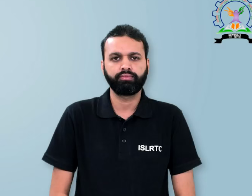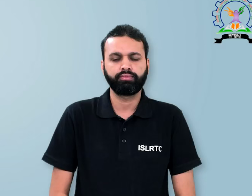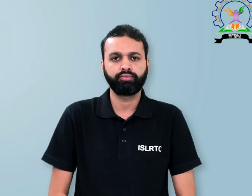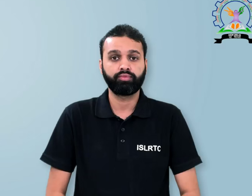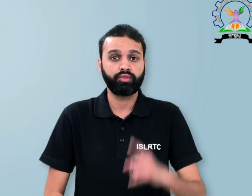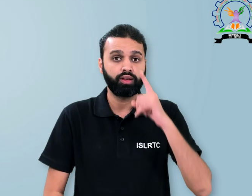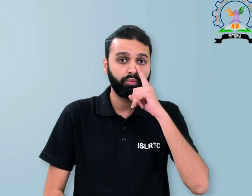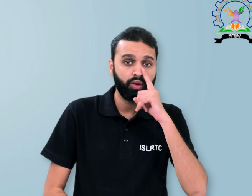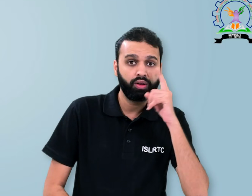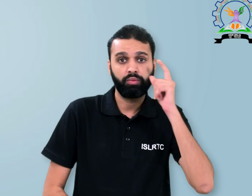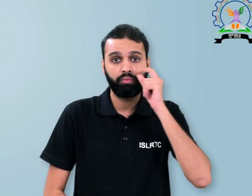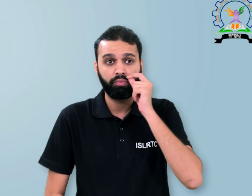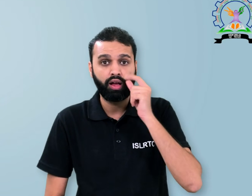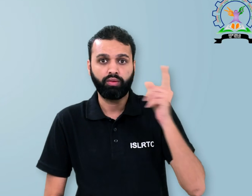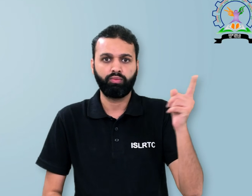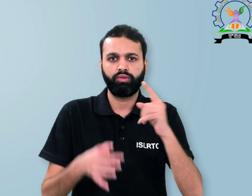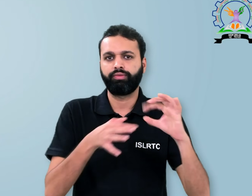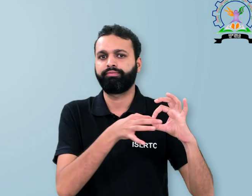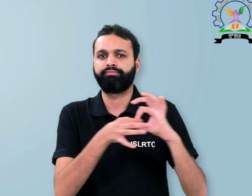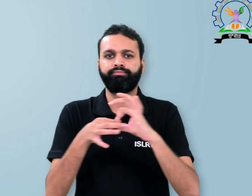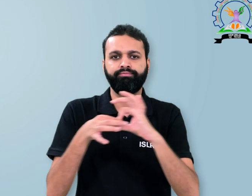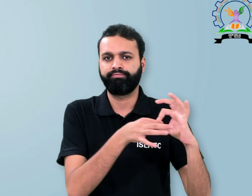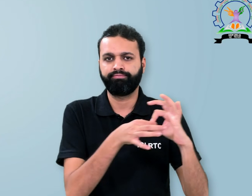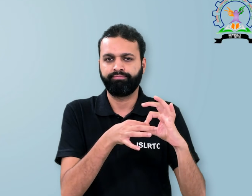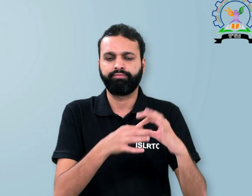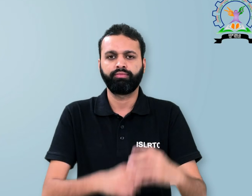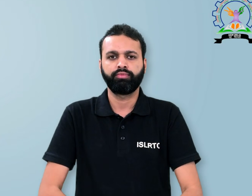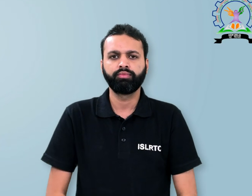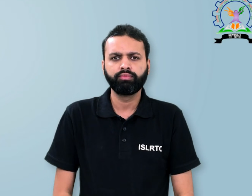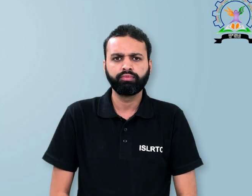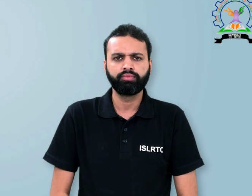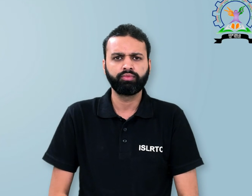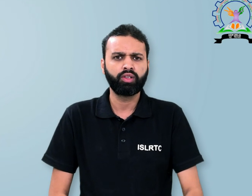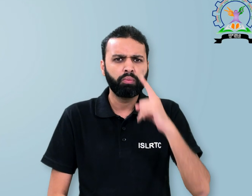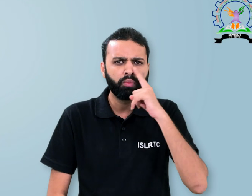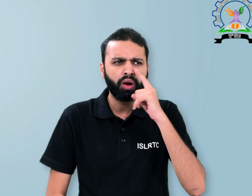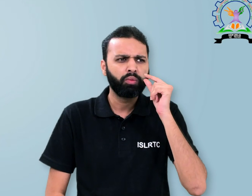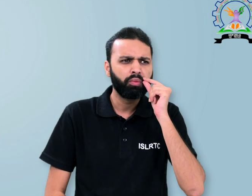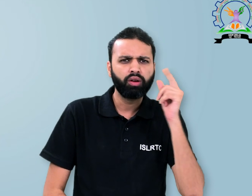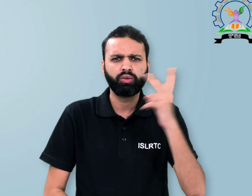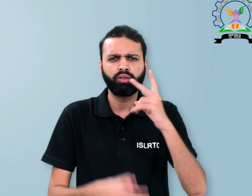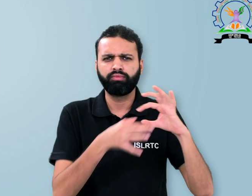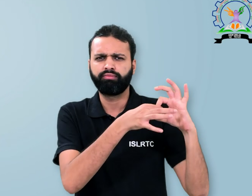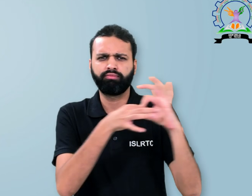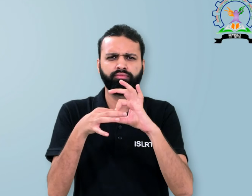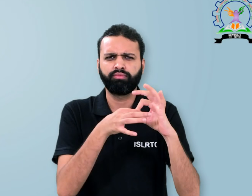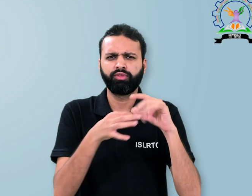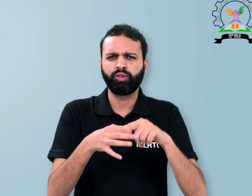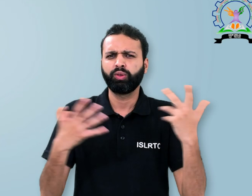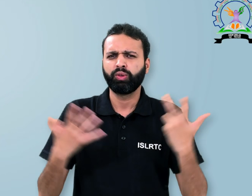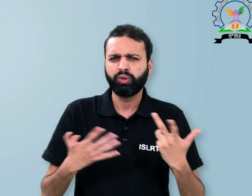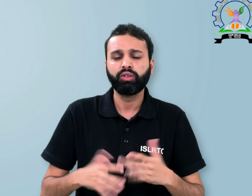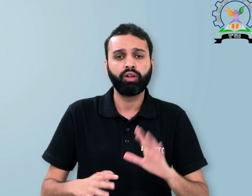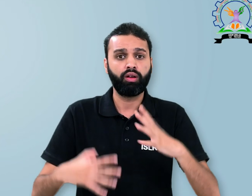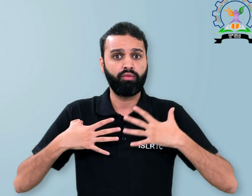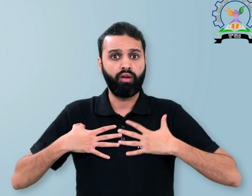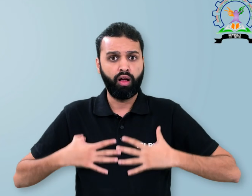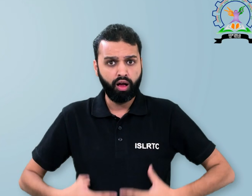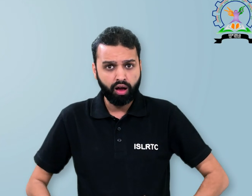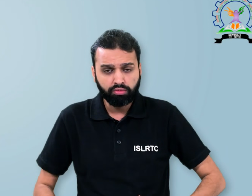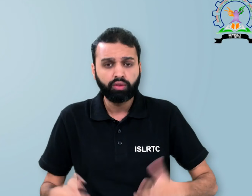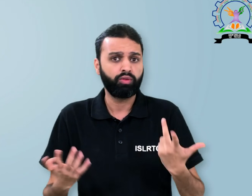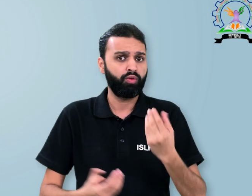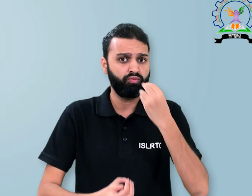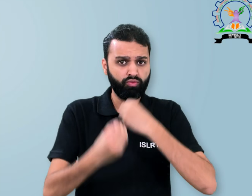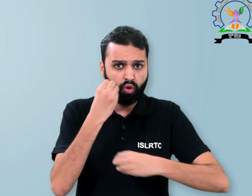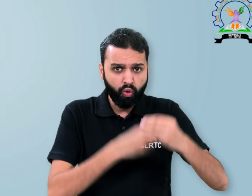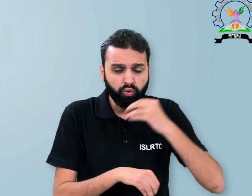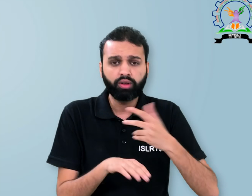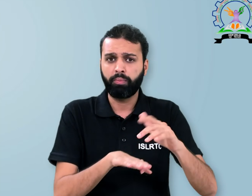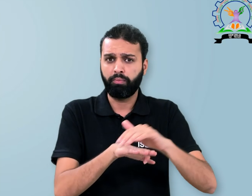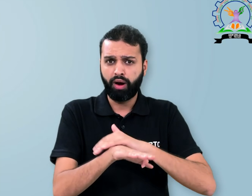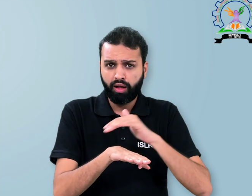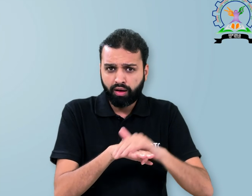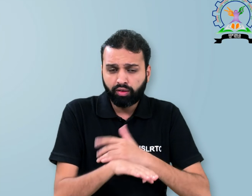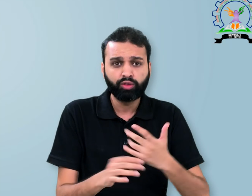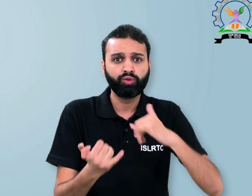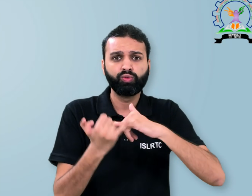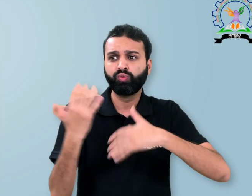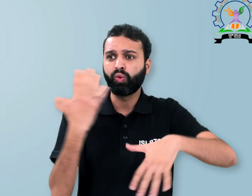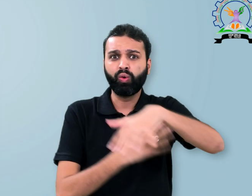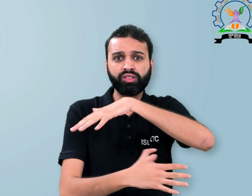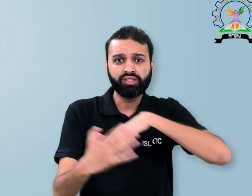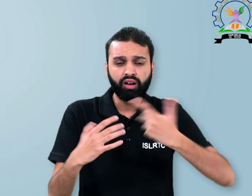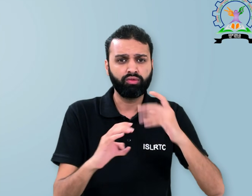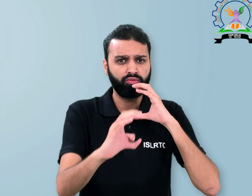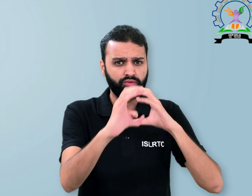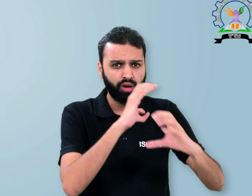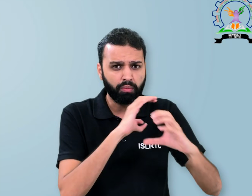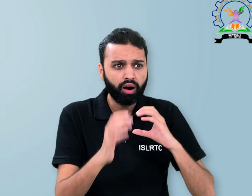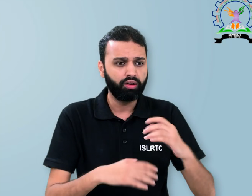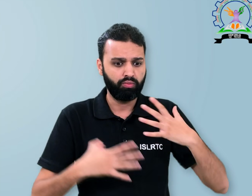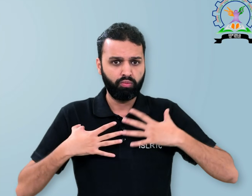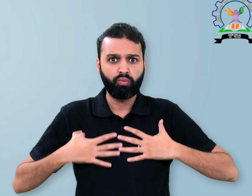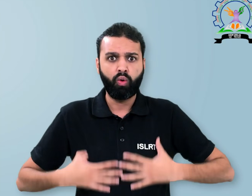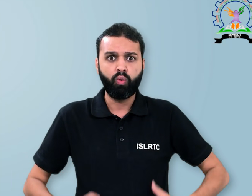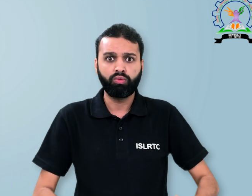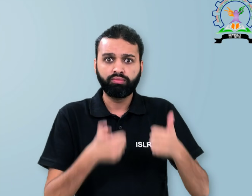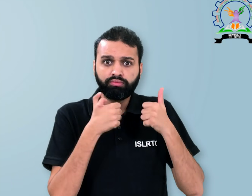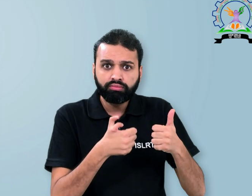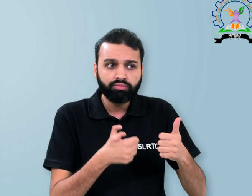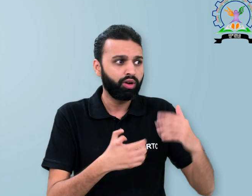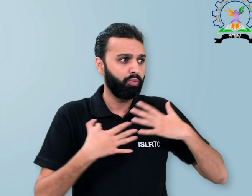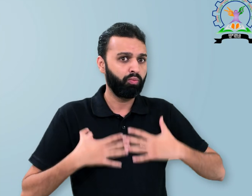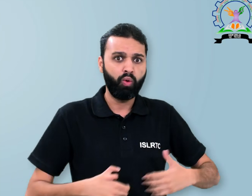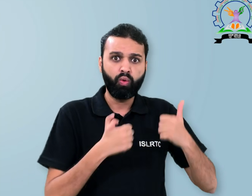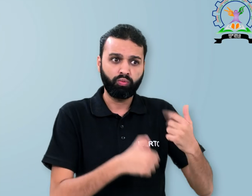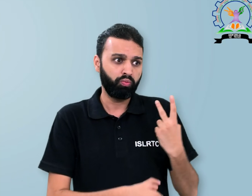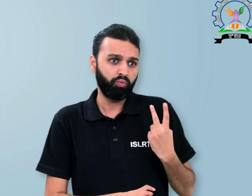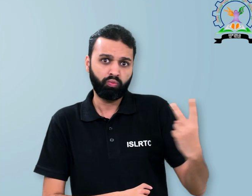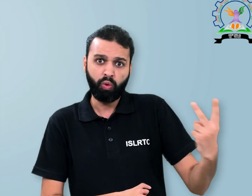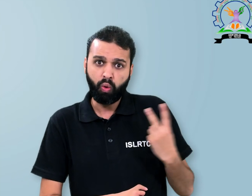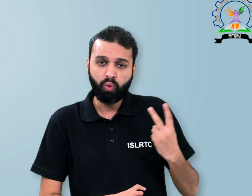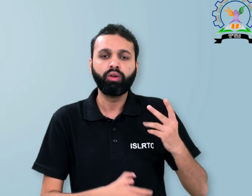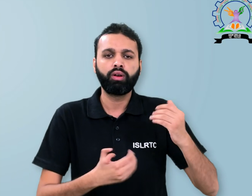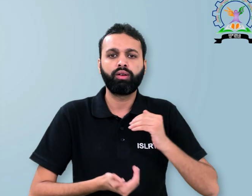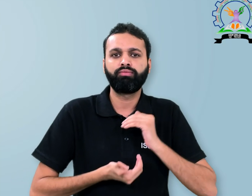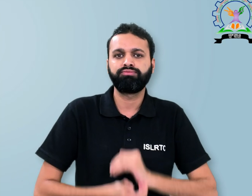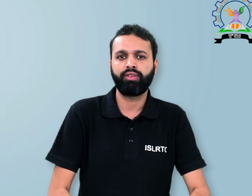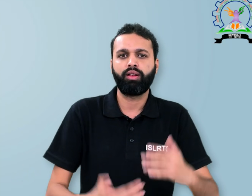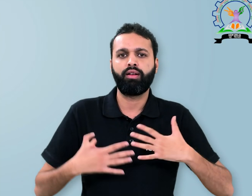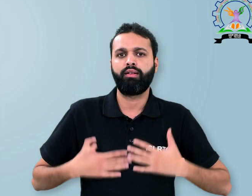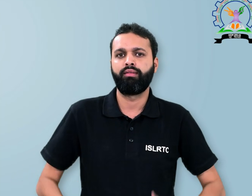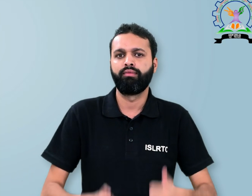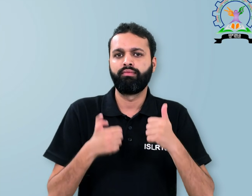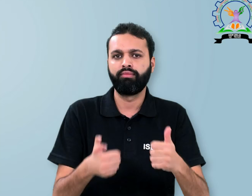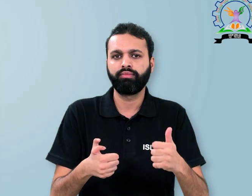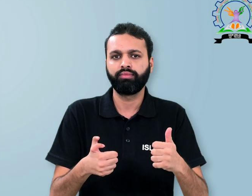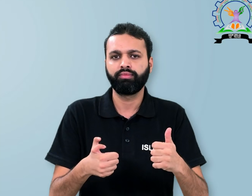Reproductive Health Reproductive health is a state of complete physical, mental and social well-being and not merely the absence of disease or infirmity, in all matters relating to the reproductive system and to its functions and processes.